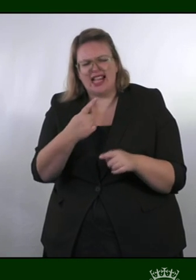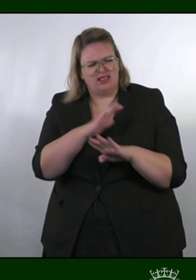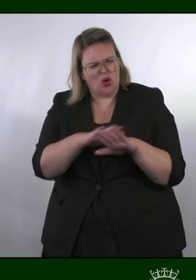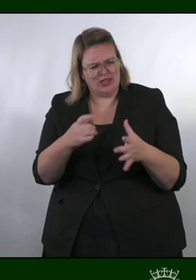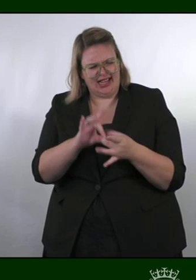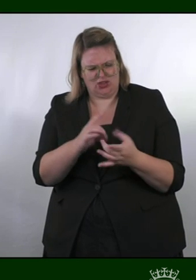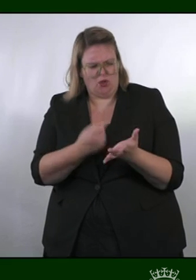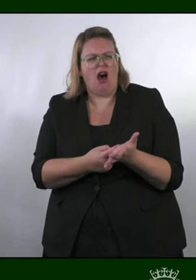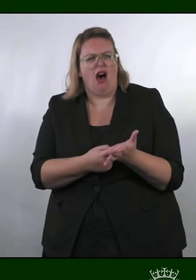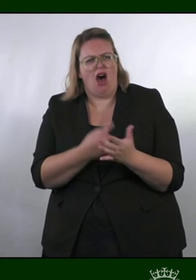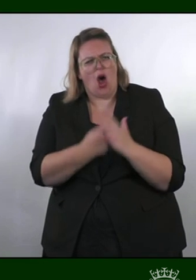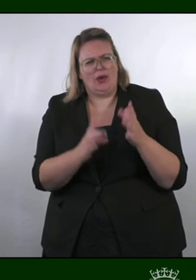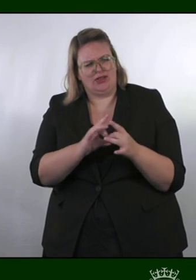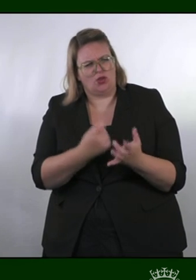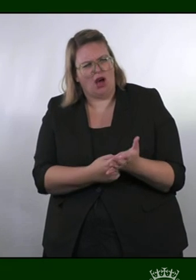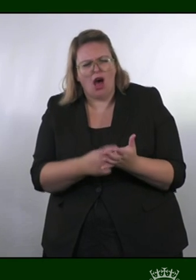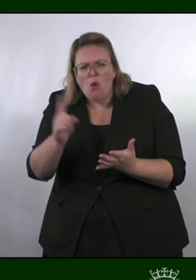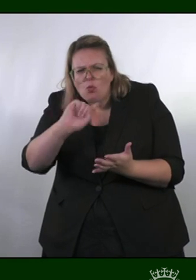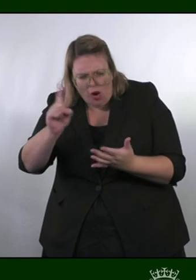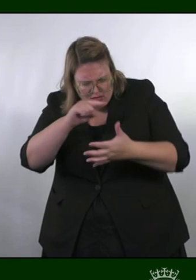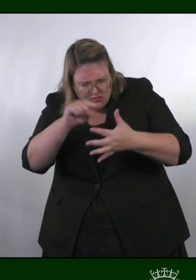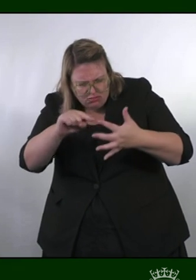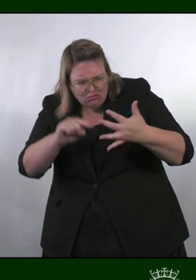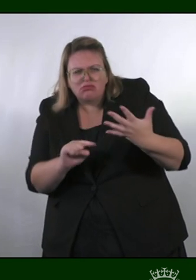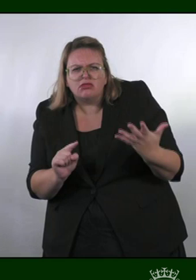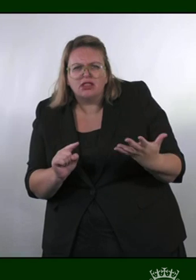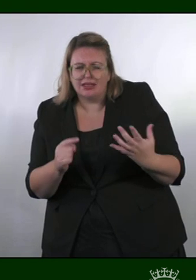Millions of people want to know the answer to that question.